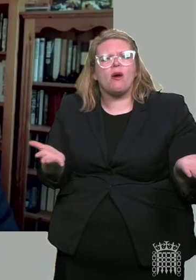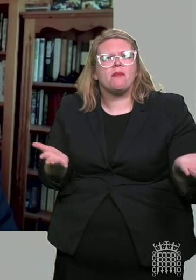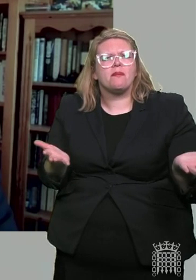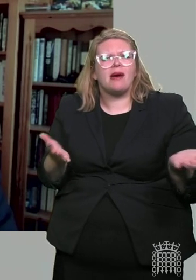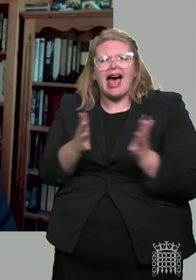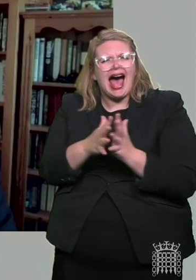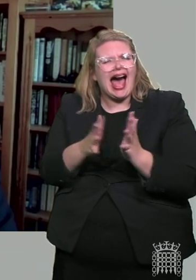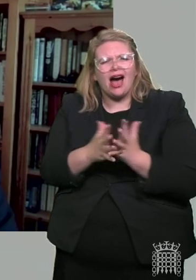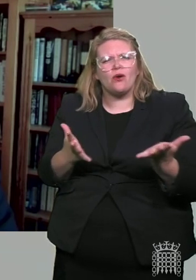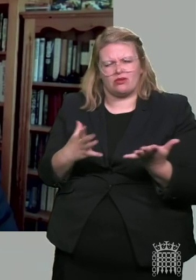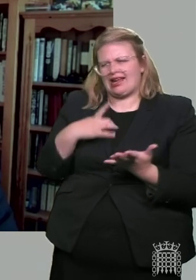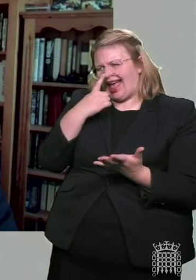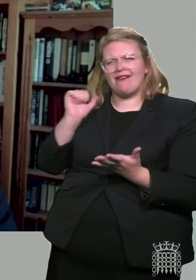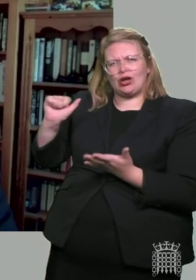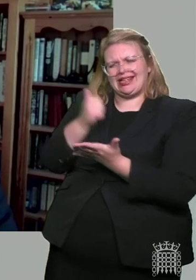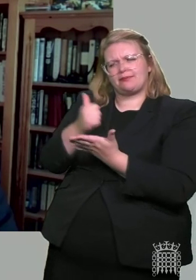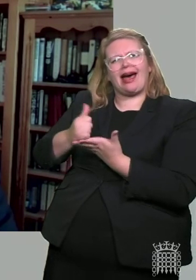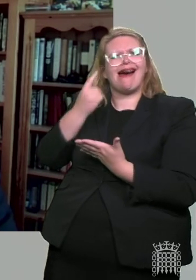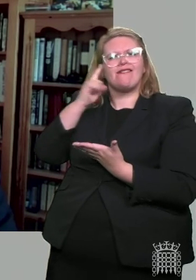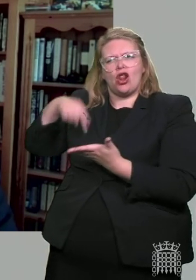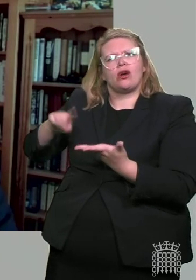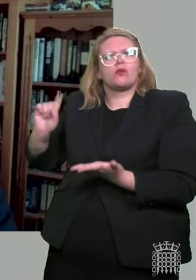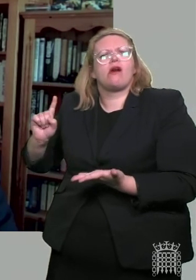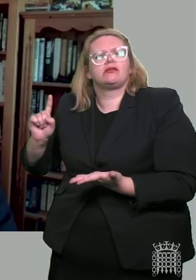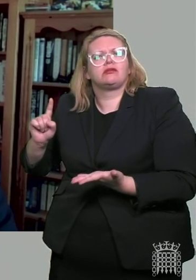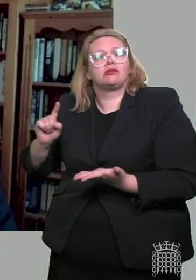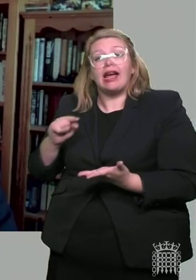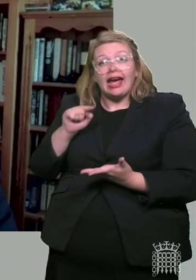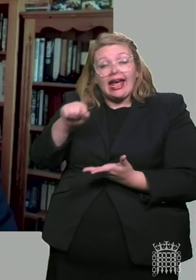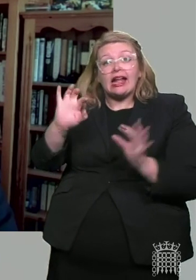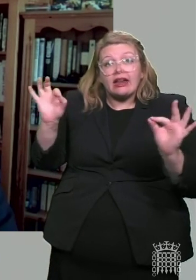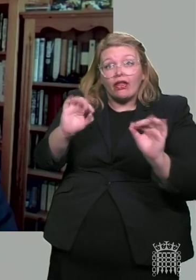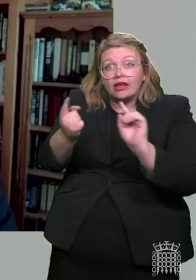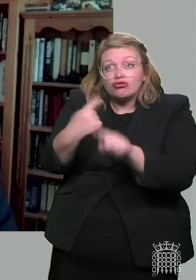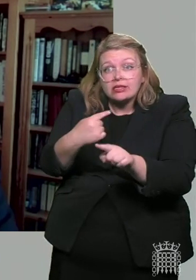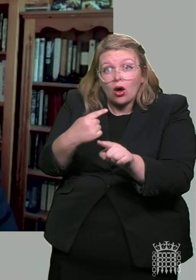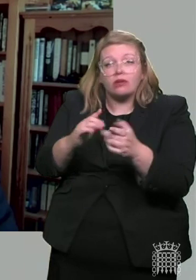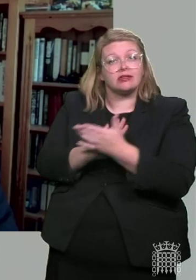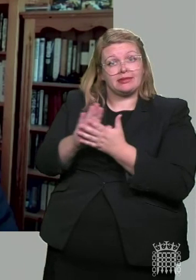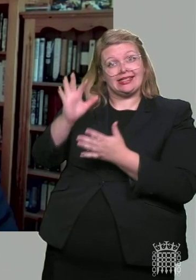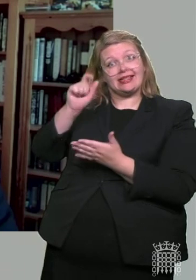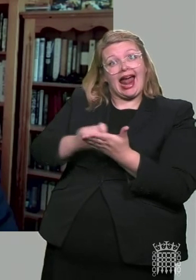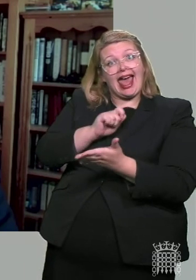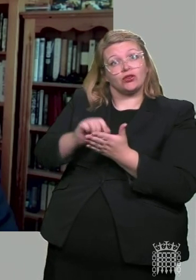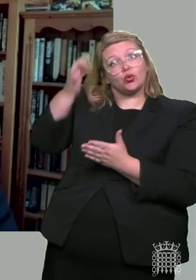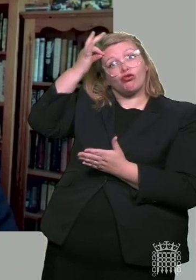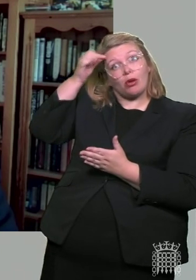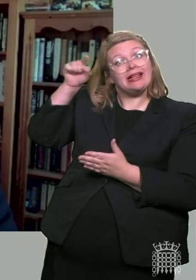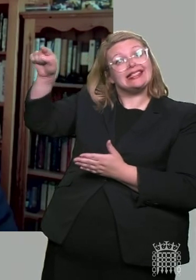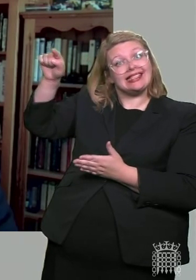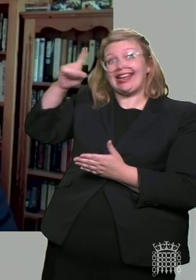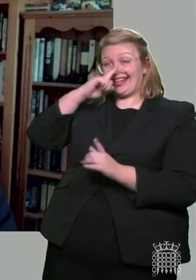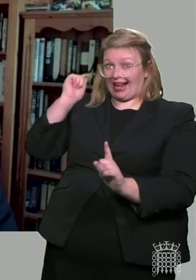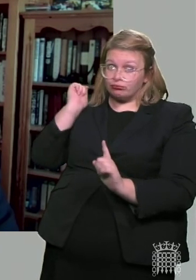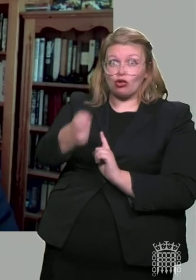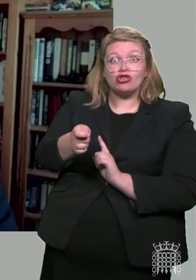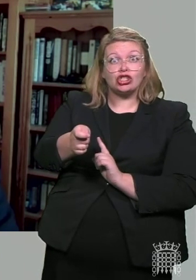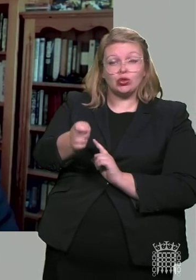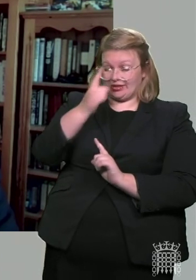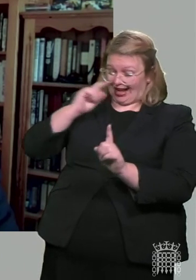Is the Prime Minister aware that if he continues to fail to answer these questions, the Electoral Commission has the powers to prosecute him?